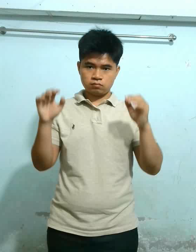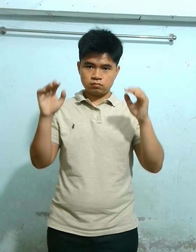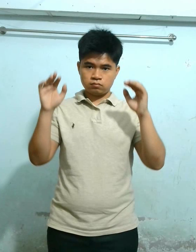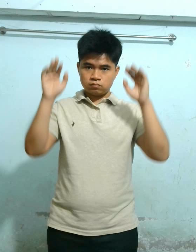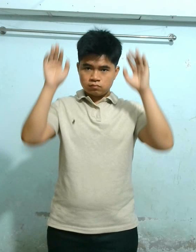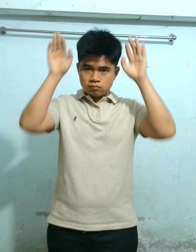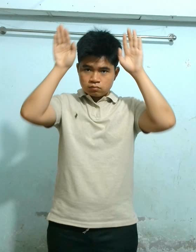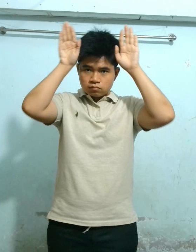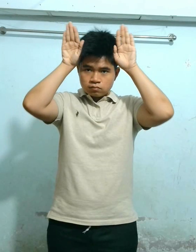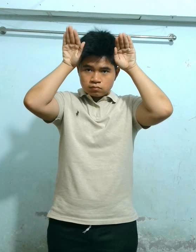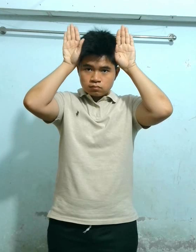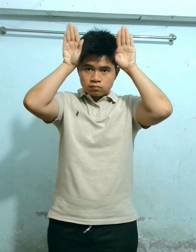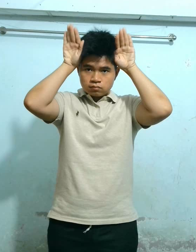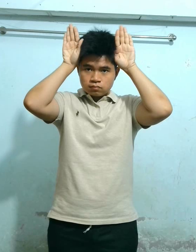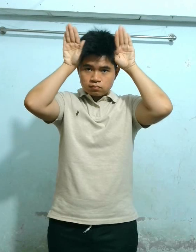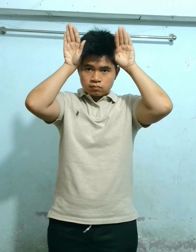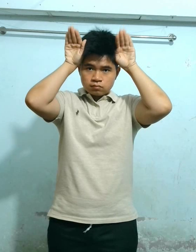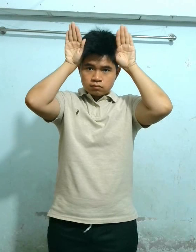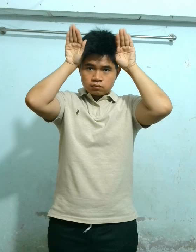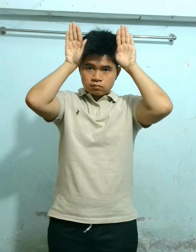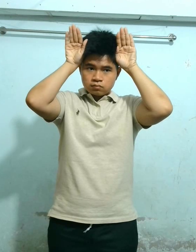cho